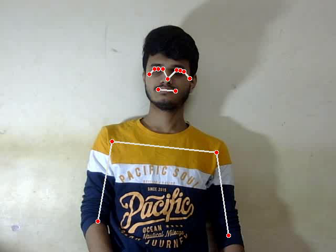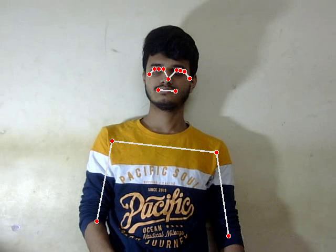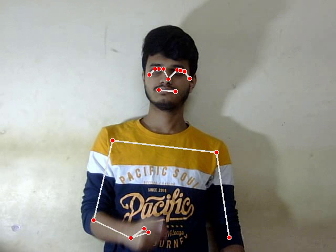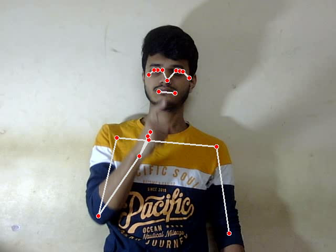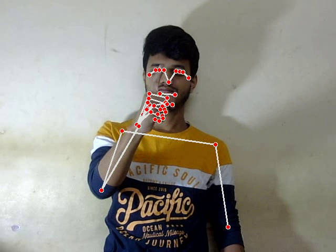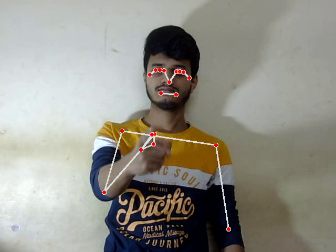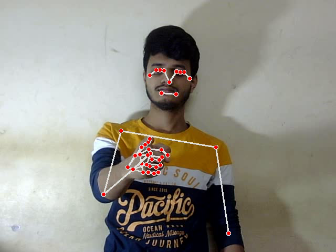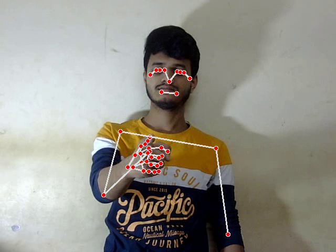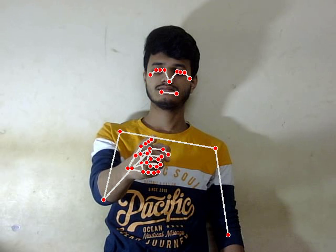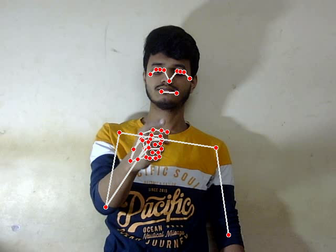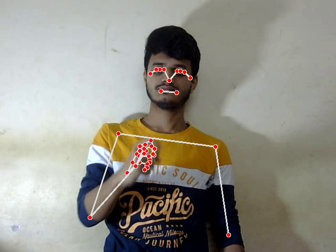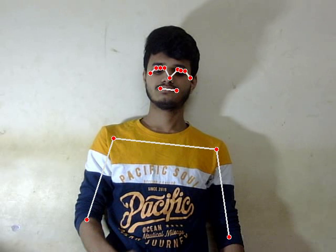you